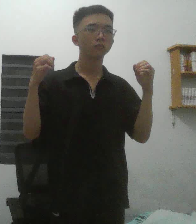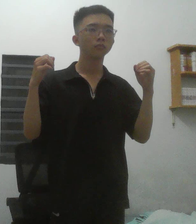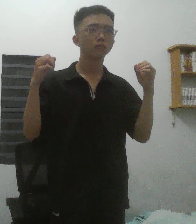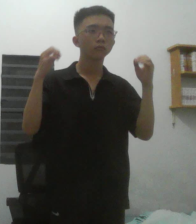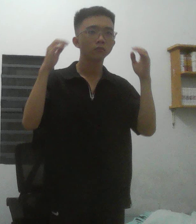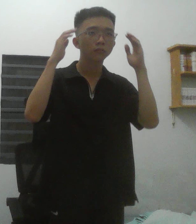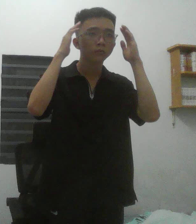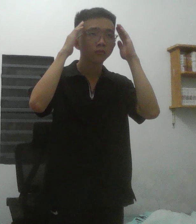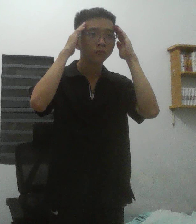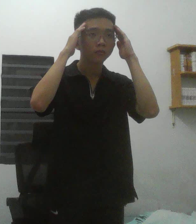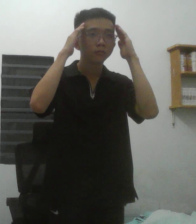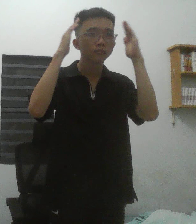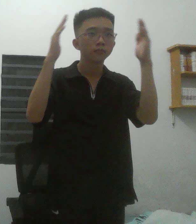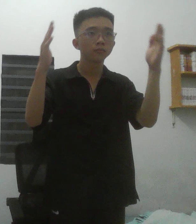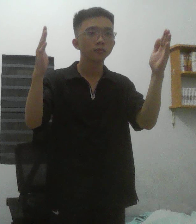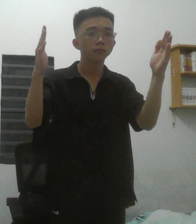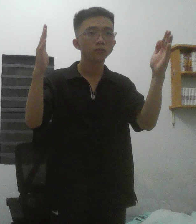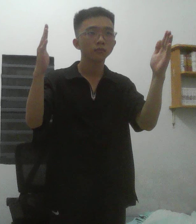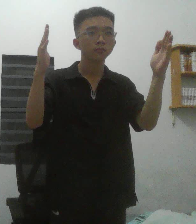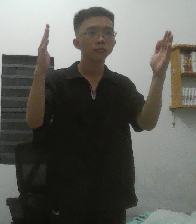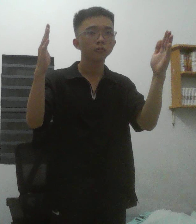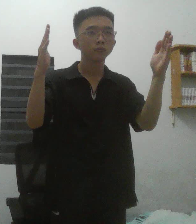quan tam